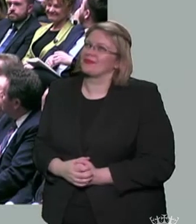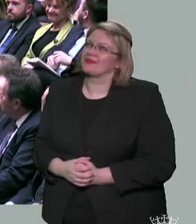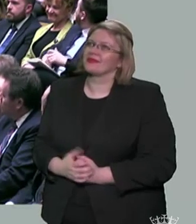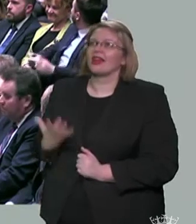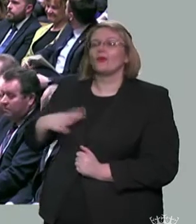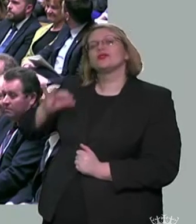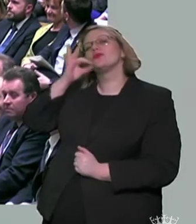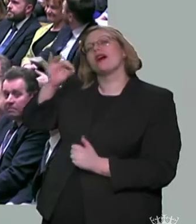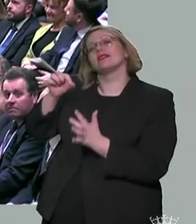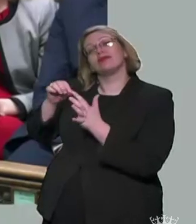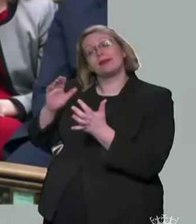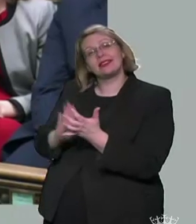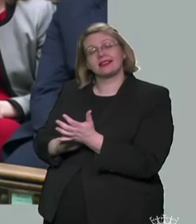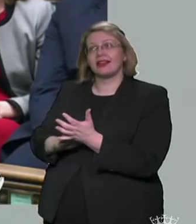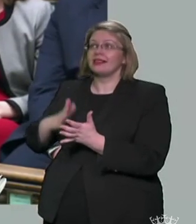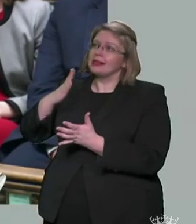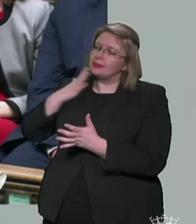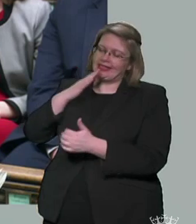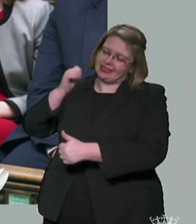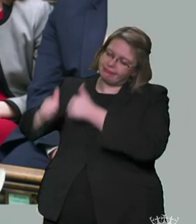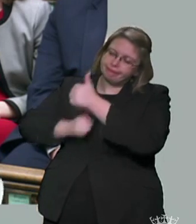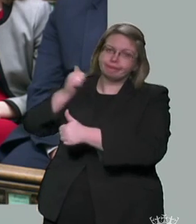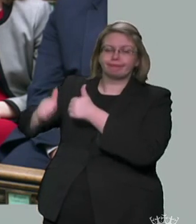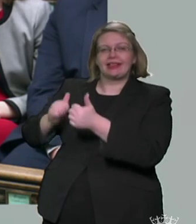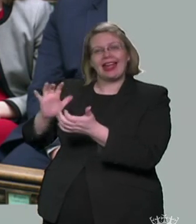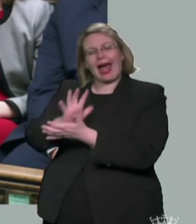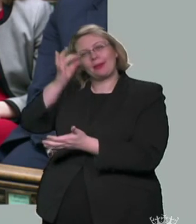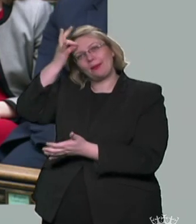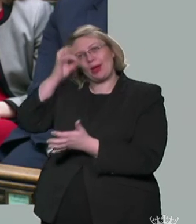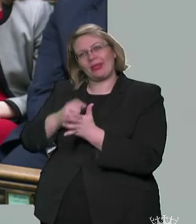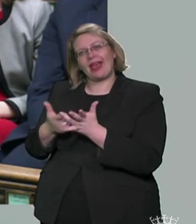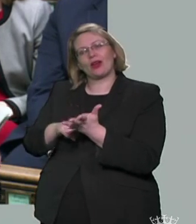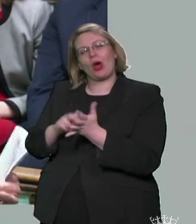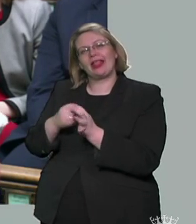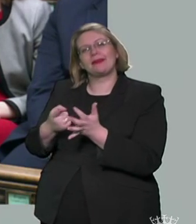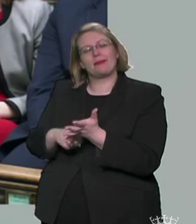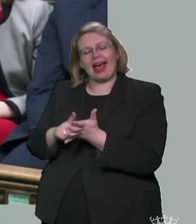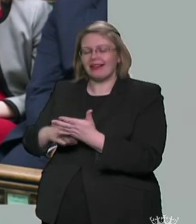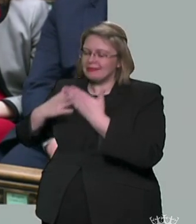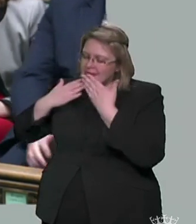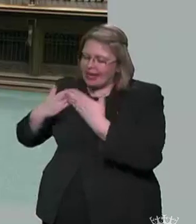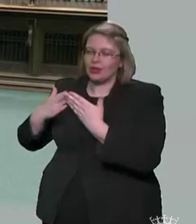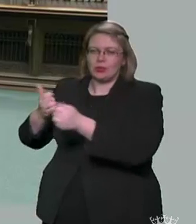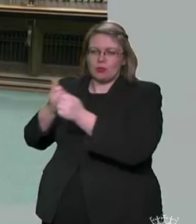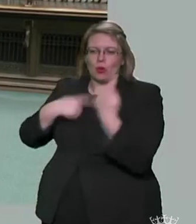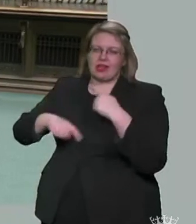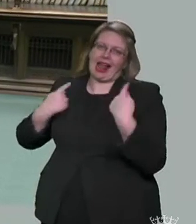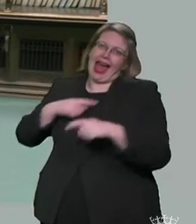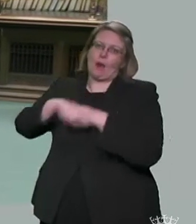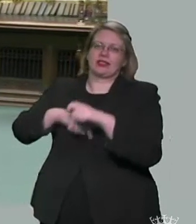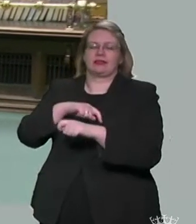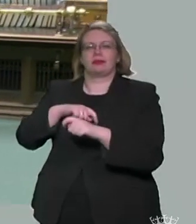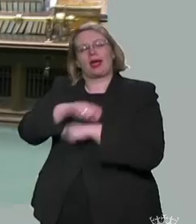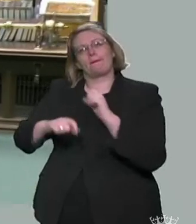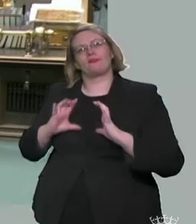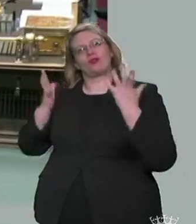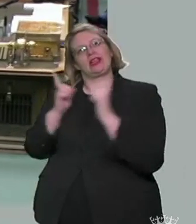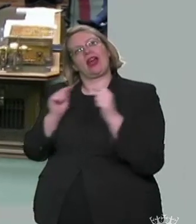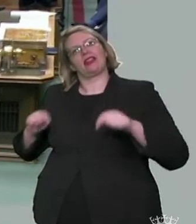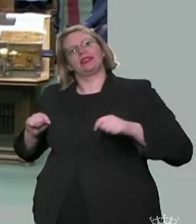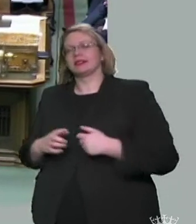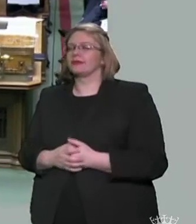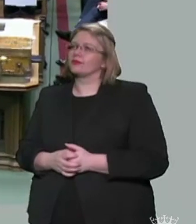Will the Prime Minister join me in wishing Colin a very happy birthday and thank him for what he did to allow us to be here today?